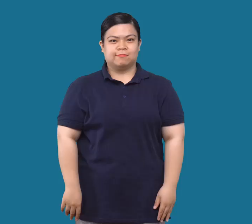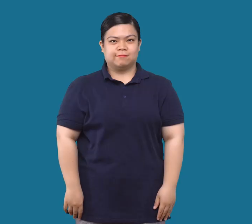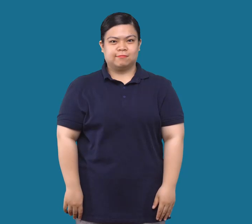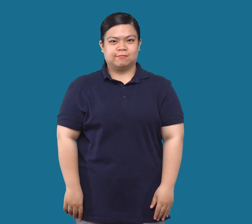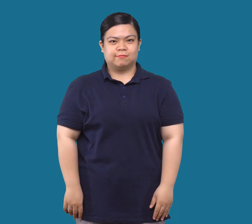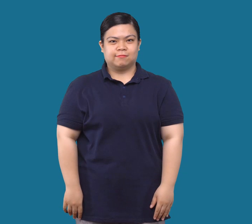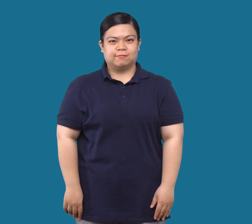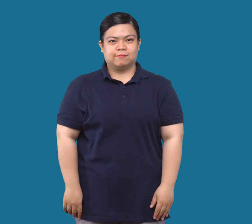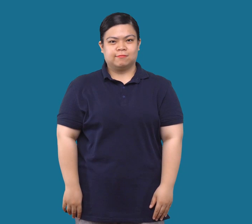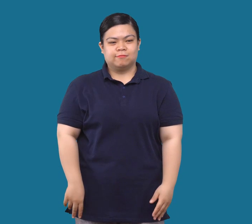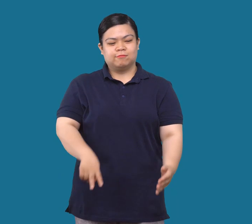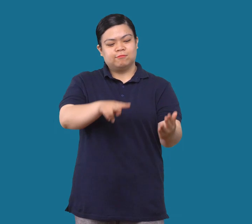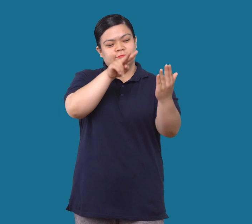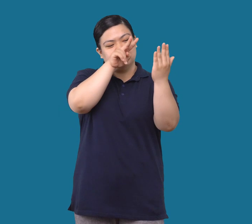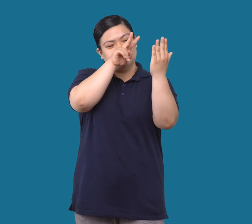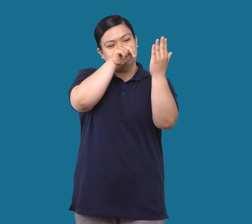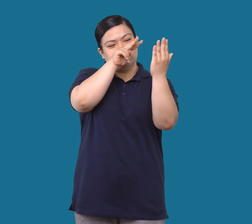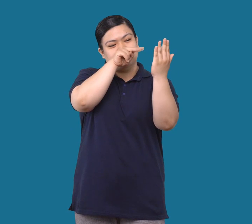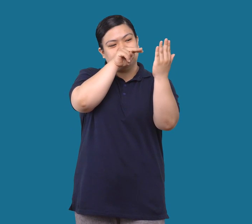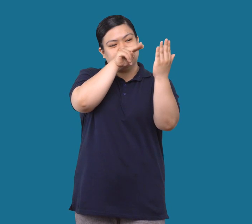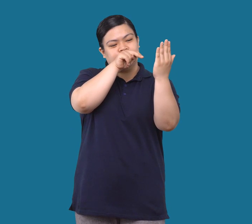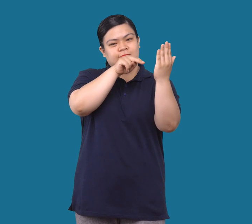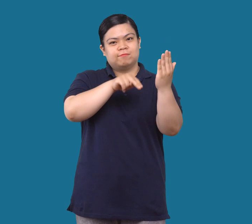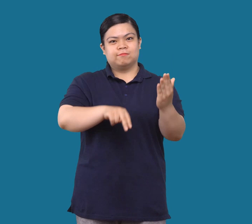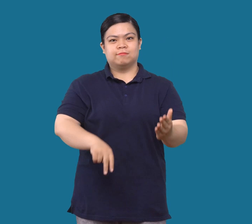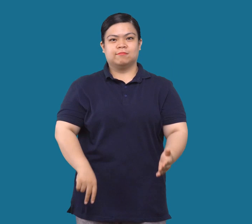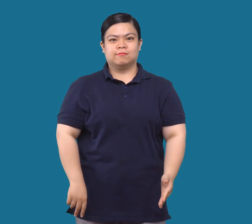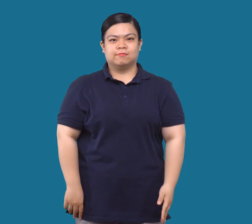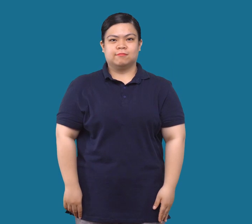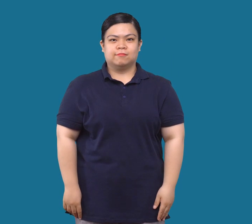tham khảo